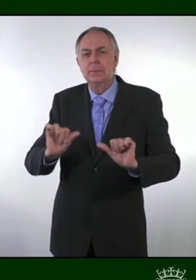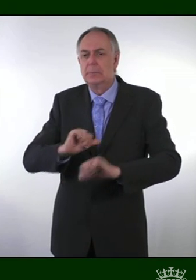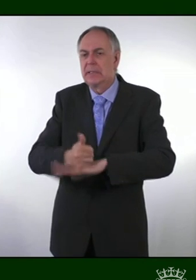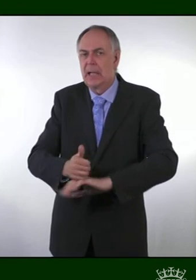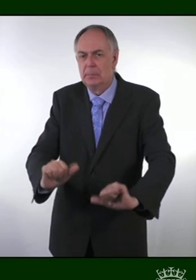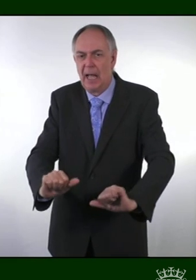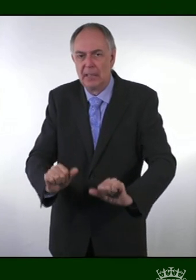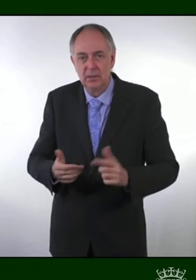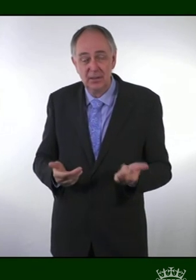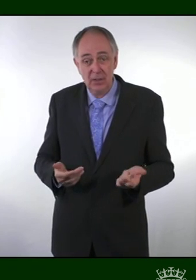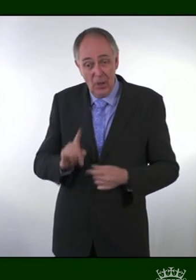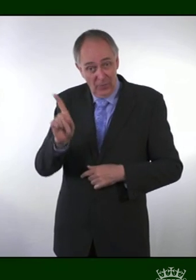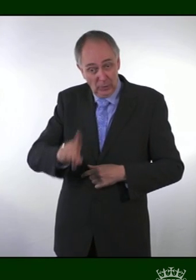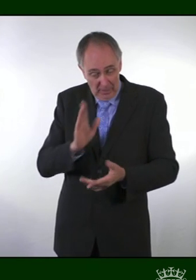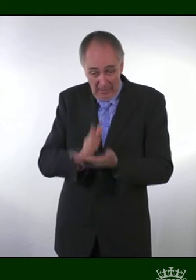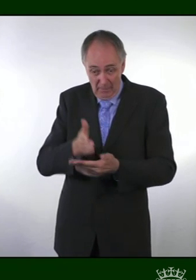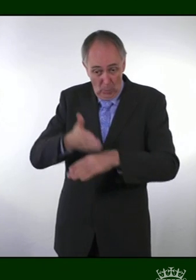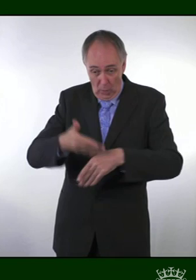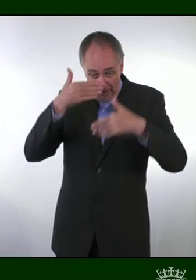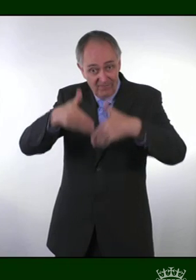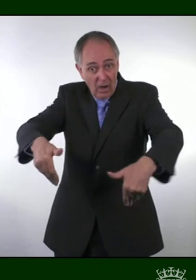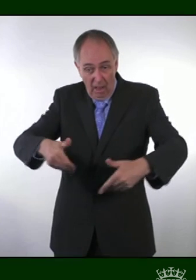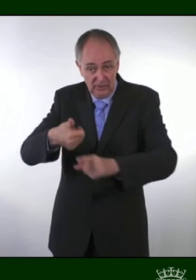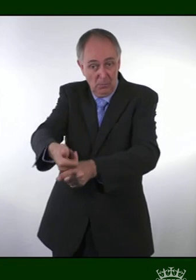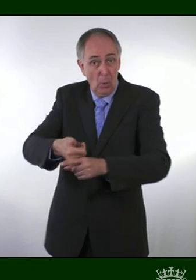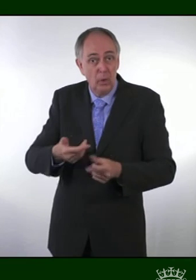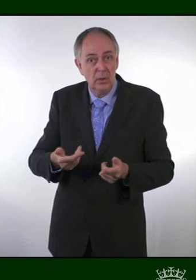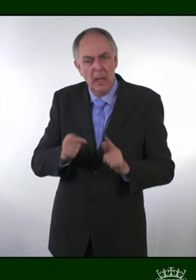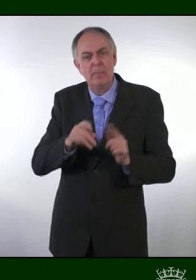These are people on the frontline. The Prime Minister said he would act.